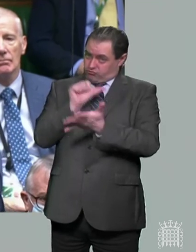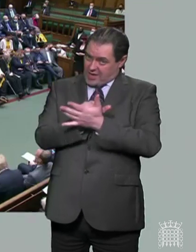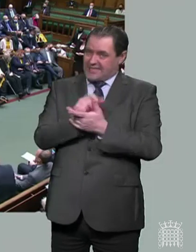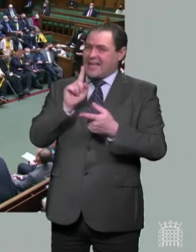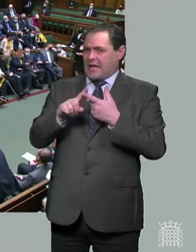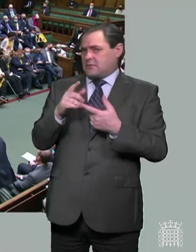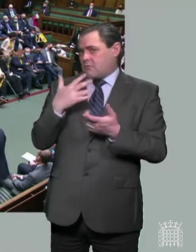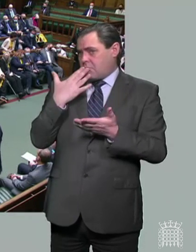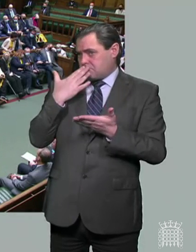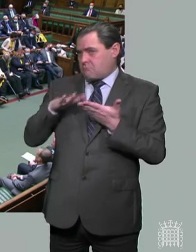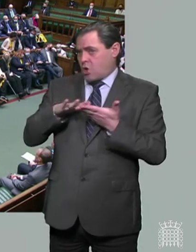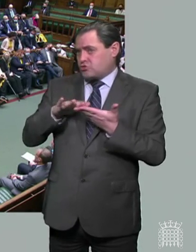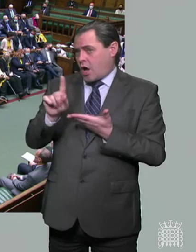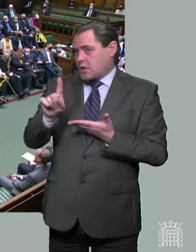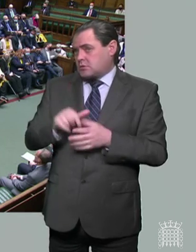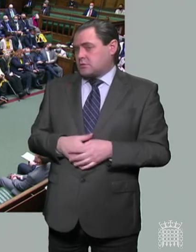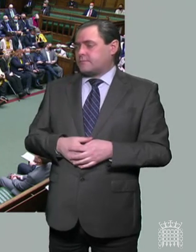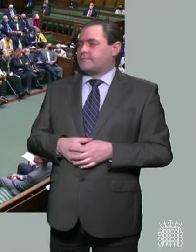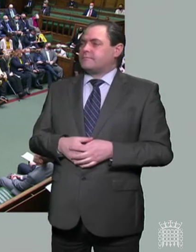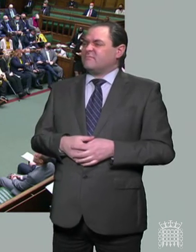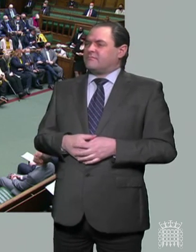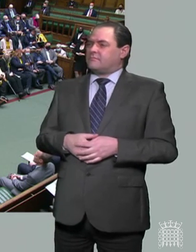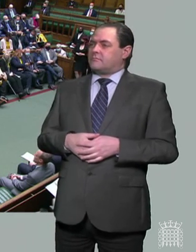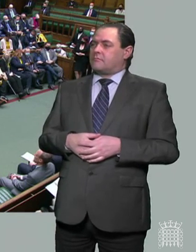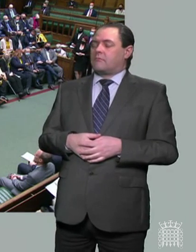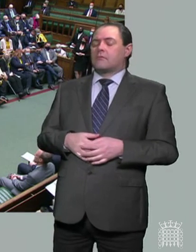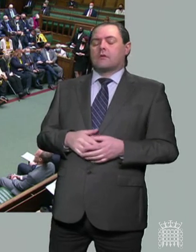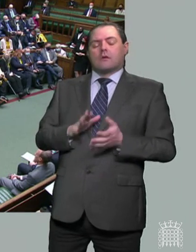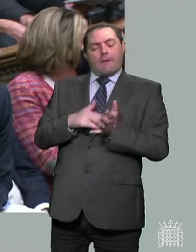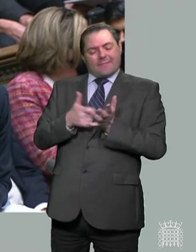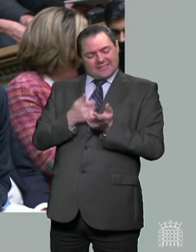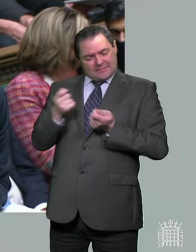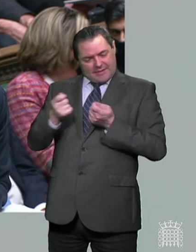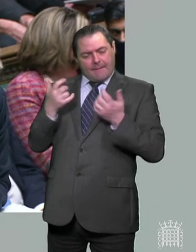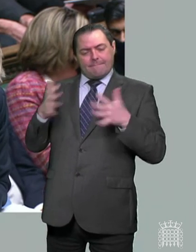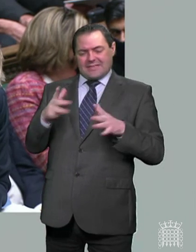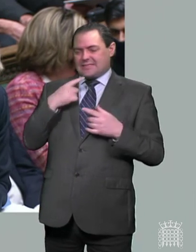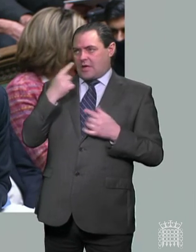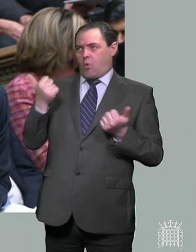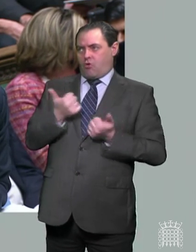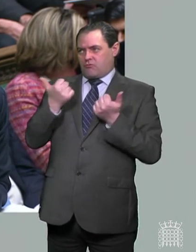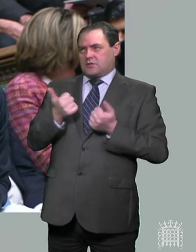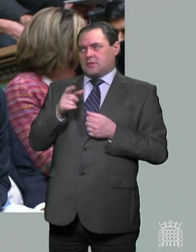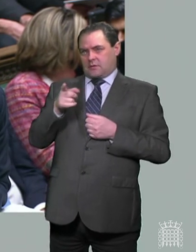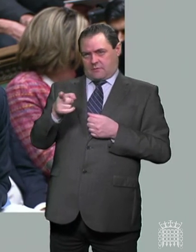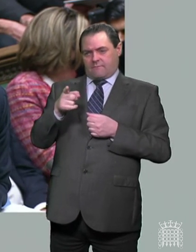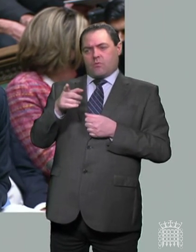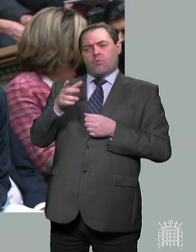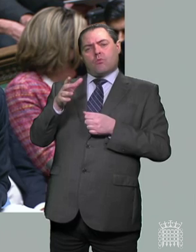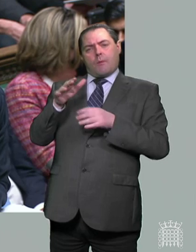I direct the House to what I have already said to my honourable Friend the Member for Hartlepool .